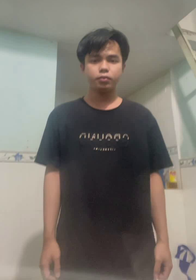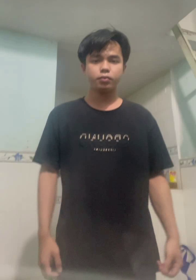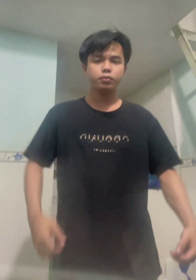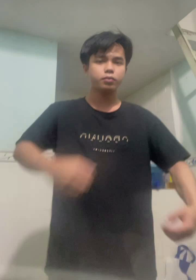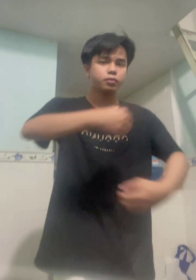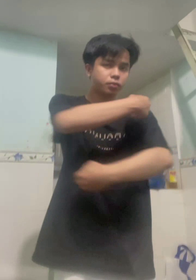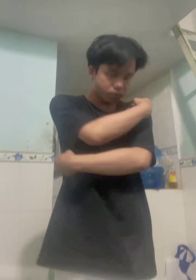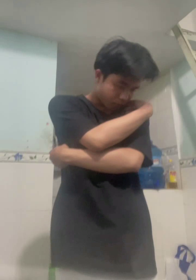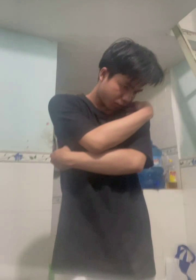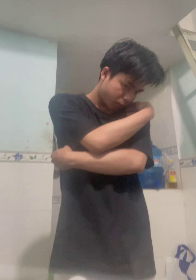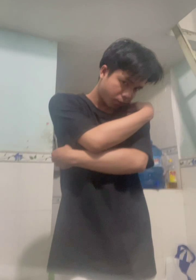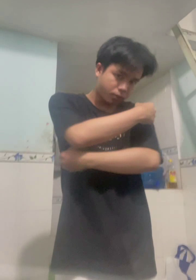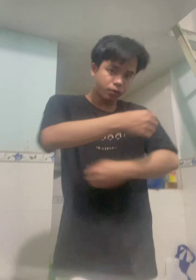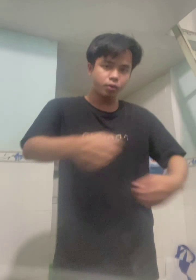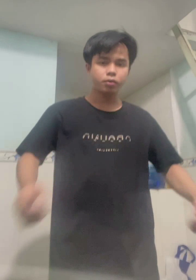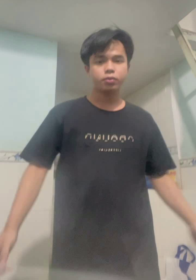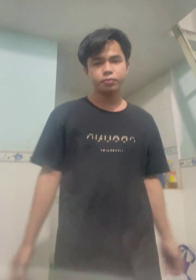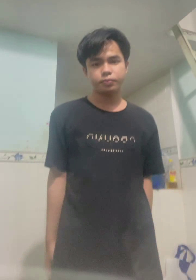om